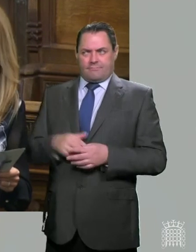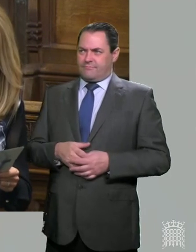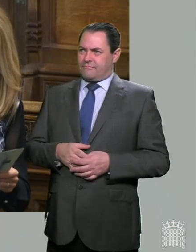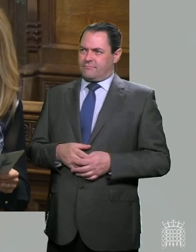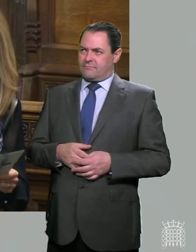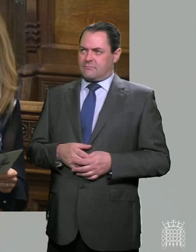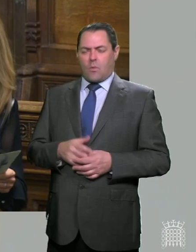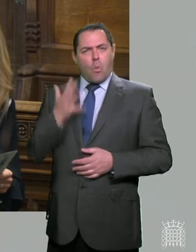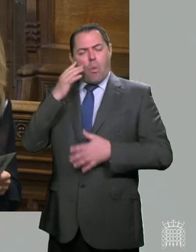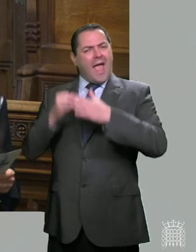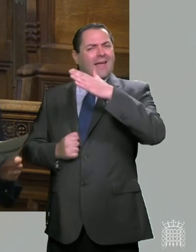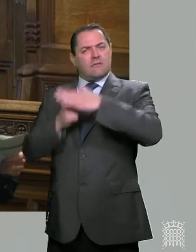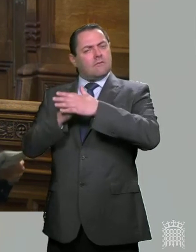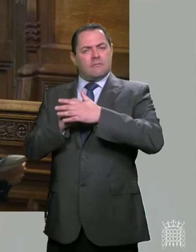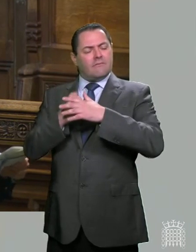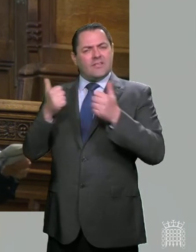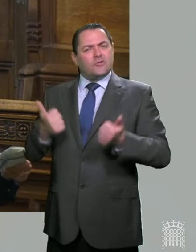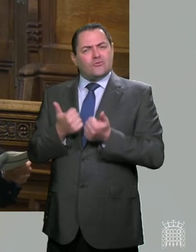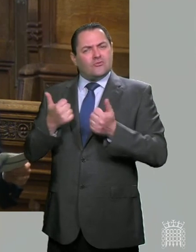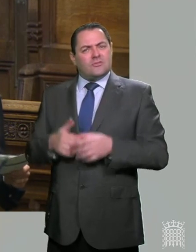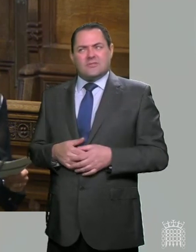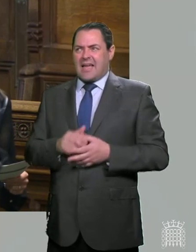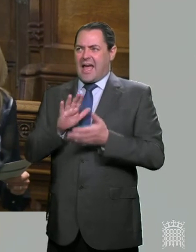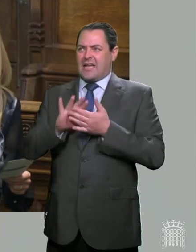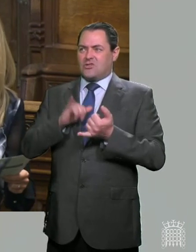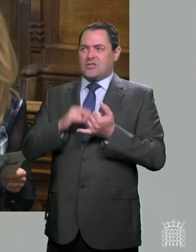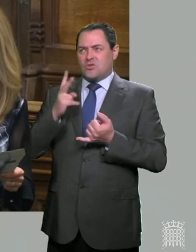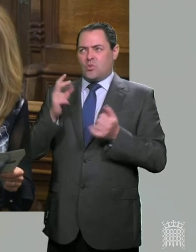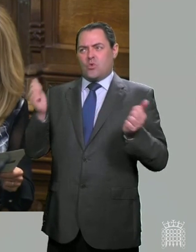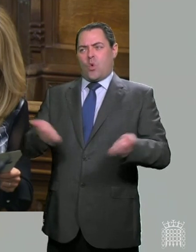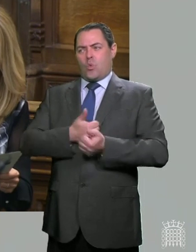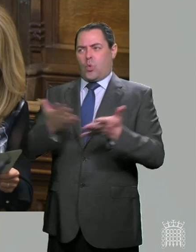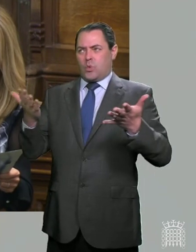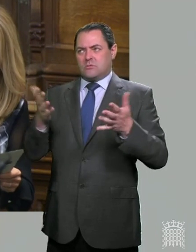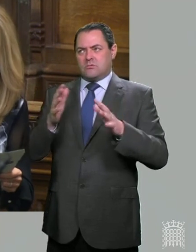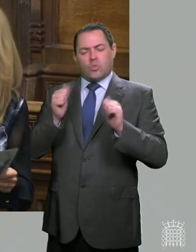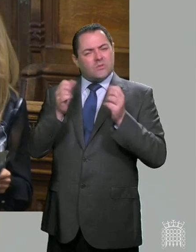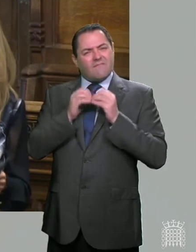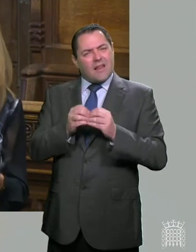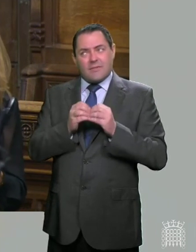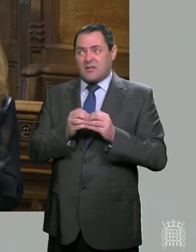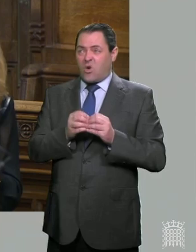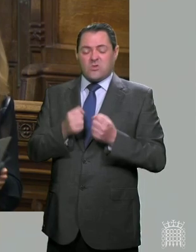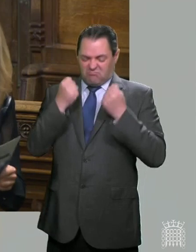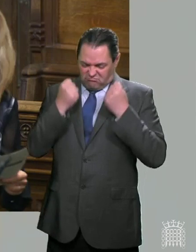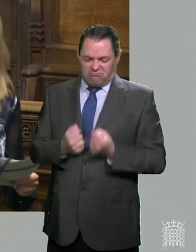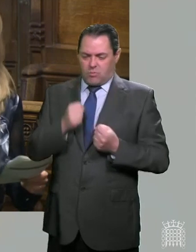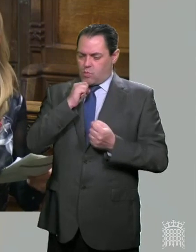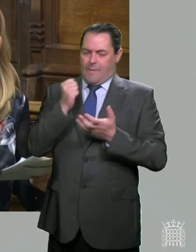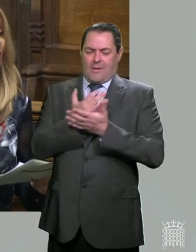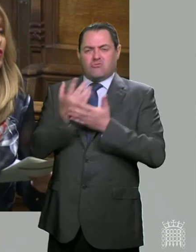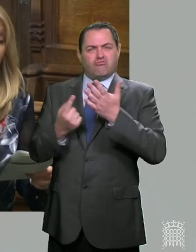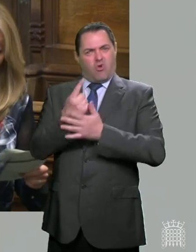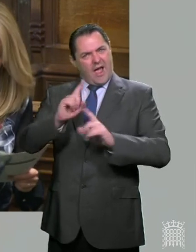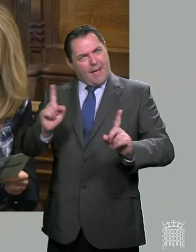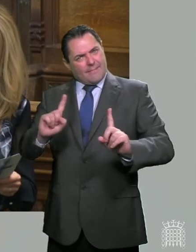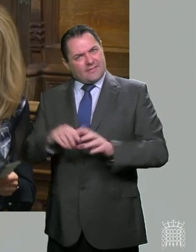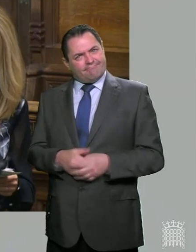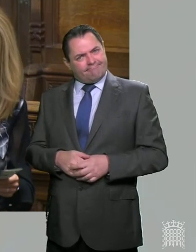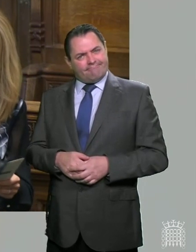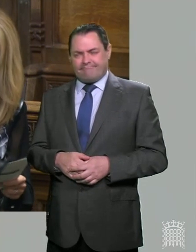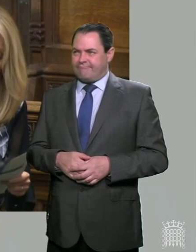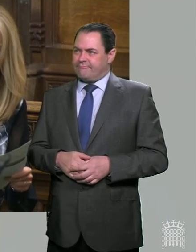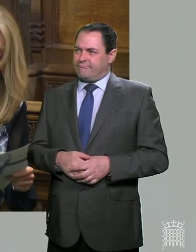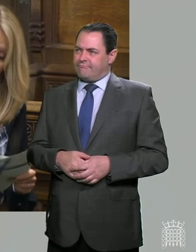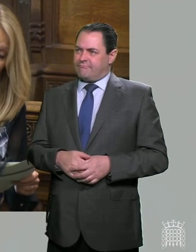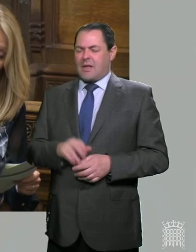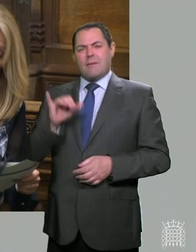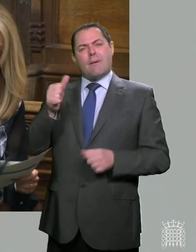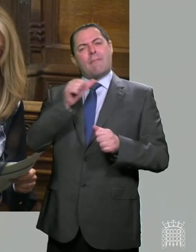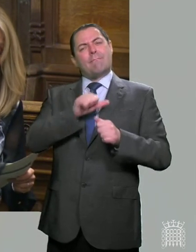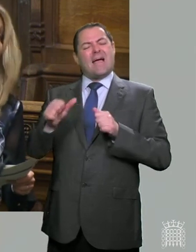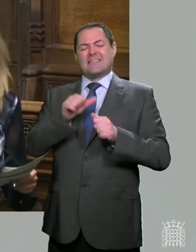Is there a price at which the Prime Minister will accept that High Speed 2 is no longer value for money, or is he determined to build it irrespective of the final cost, whatever that will be?